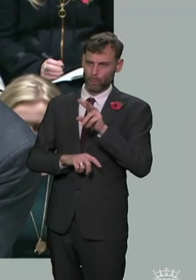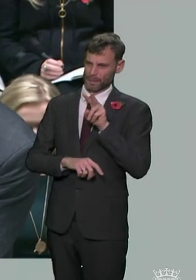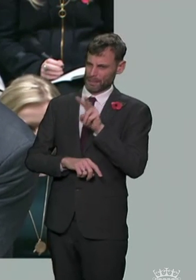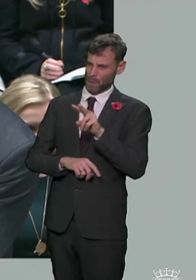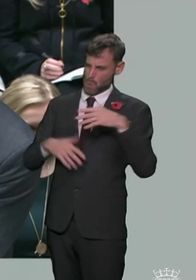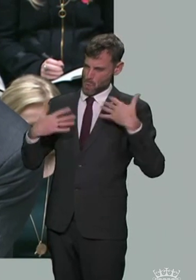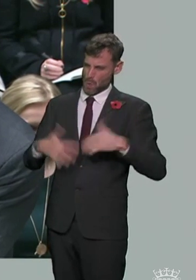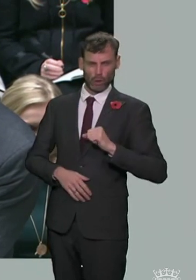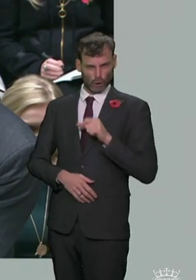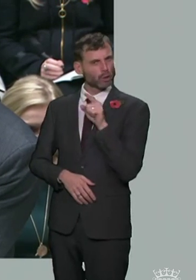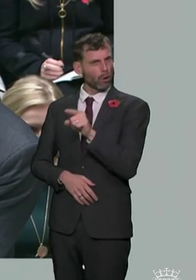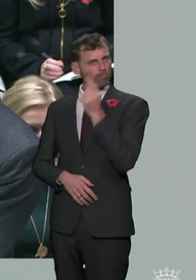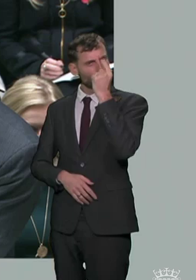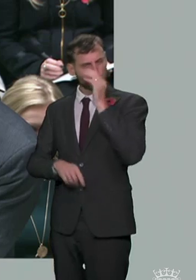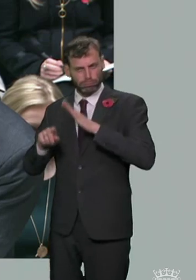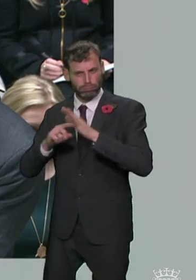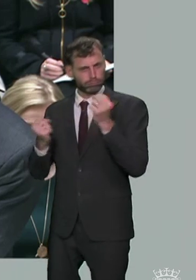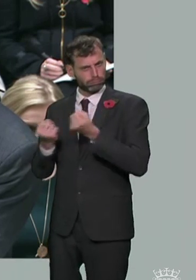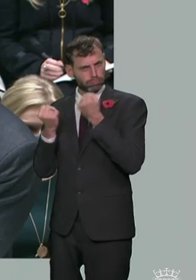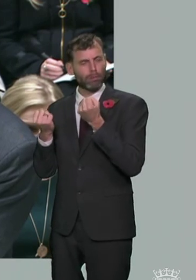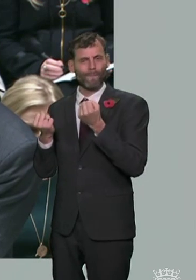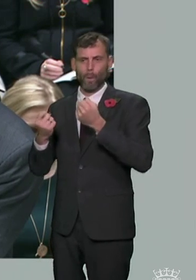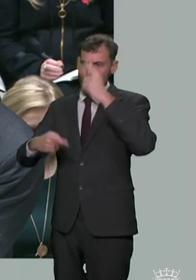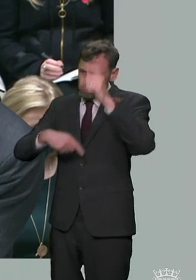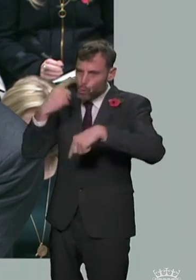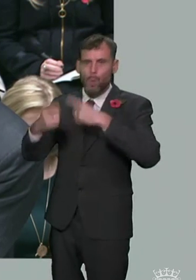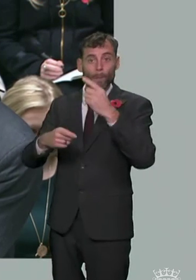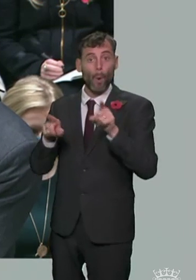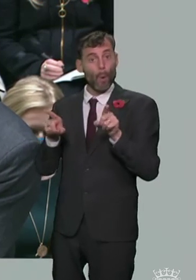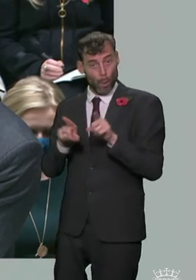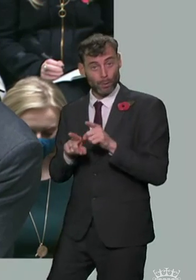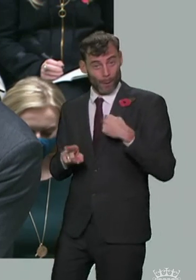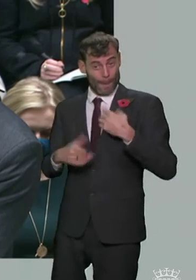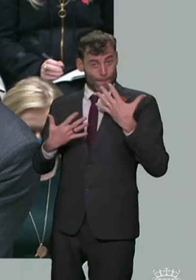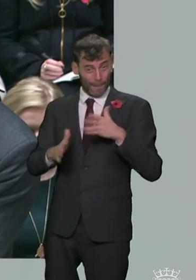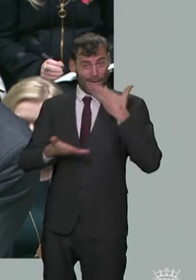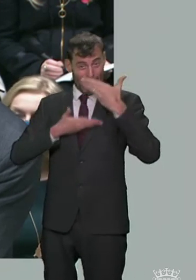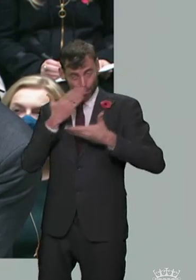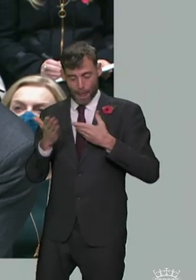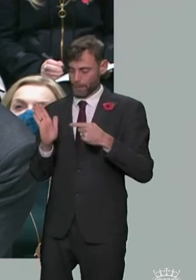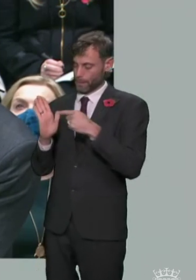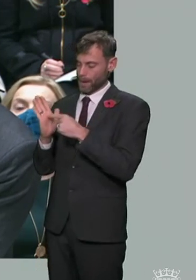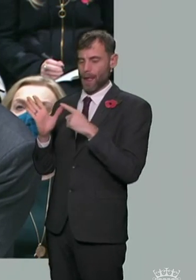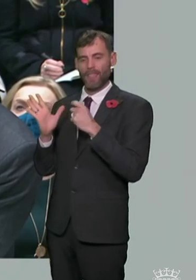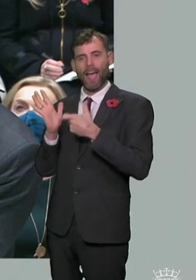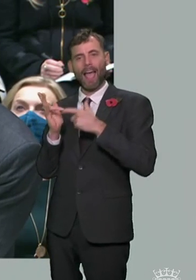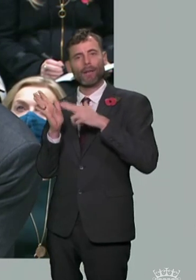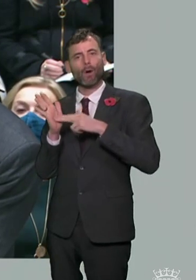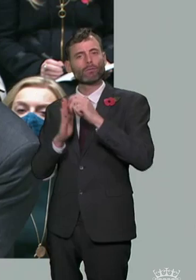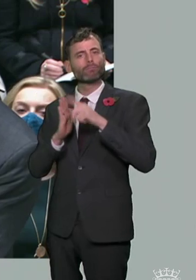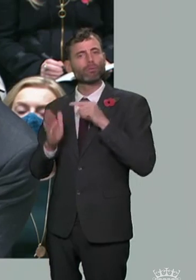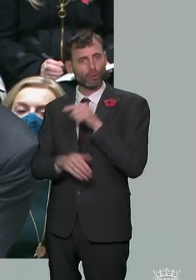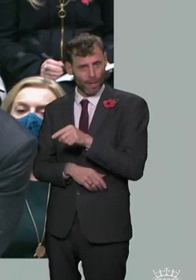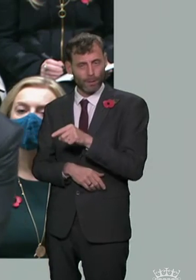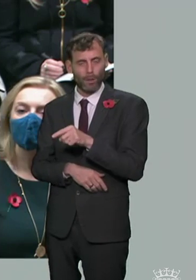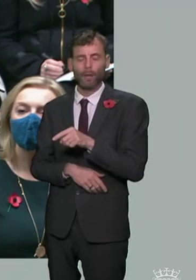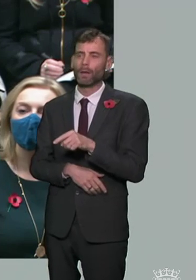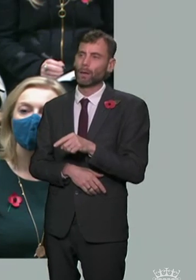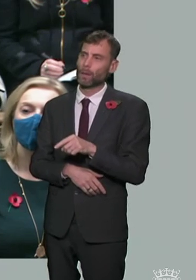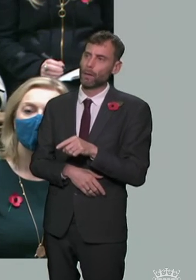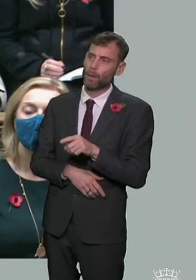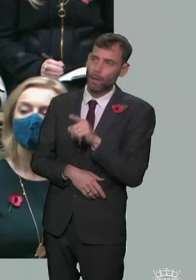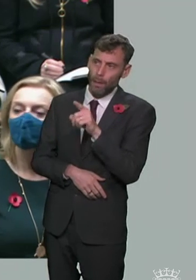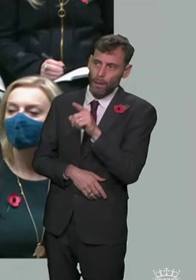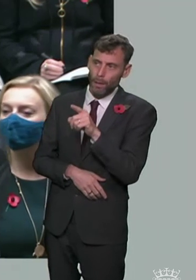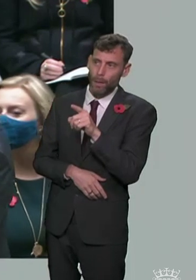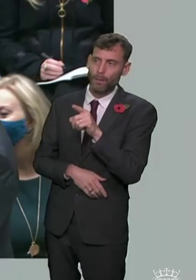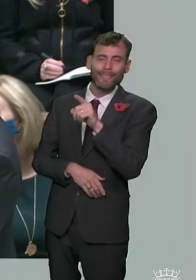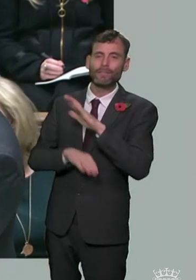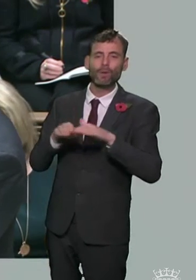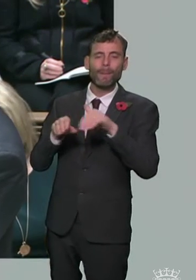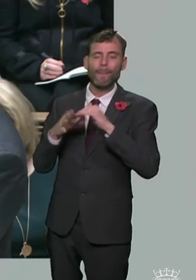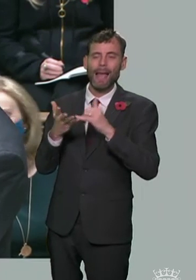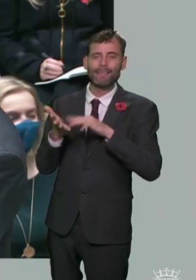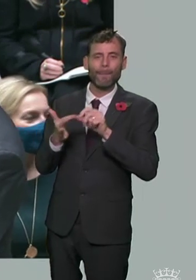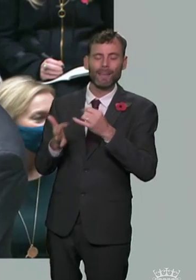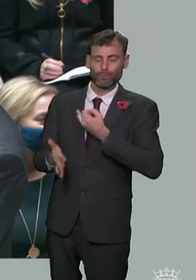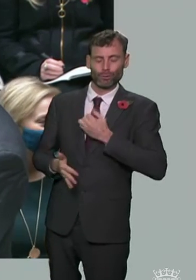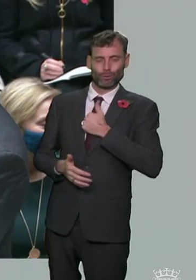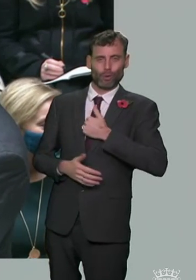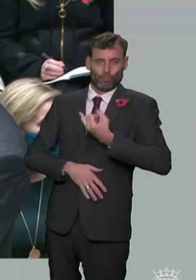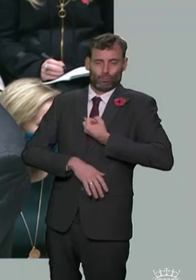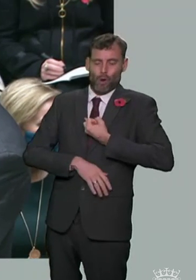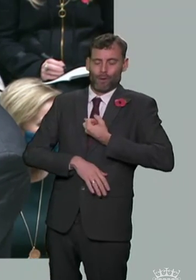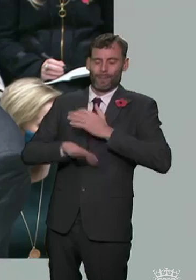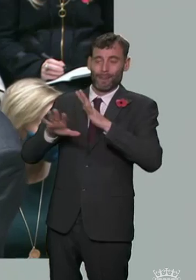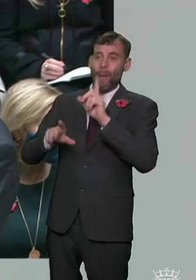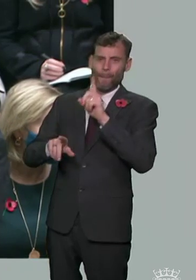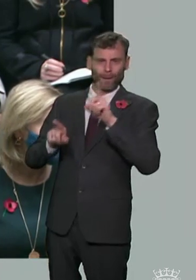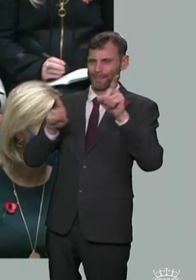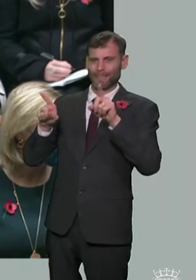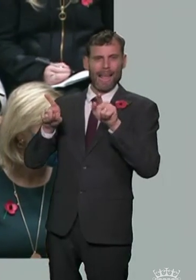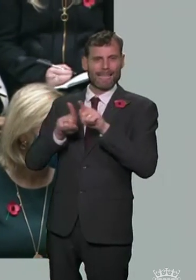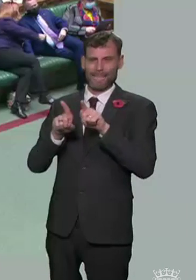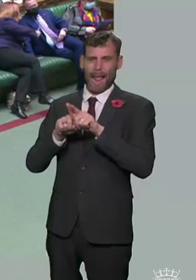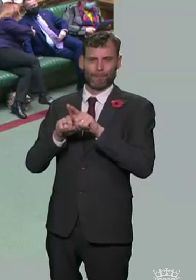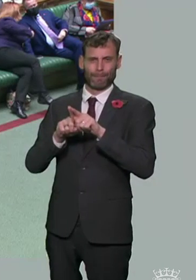I have said to the right honourable Gentleman, the leader of the honourable Gentleman’s party in Westminster, that we will come back to the Aberdeen— Sorry, forgive me, the honourable Gentleman is a member of a different party, but it has substantially the same agenda.